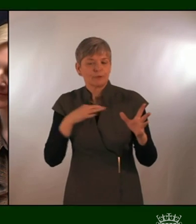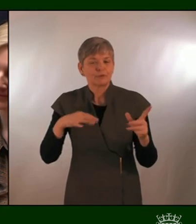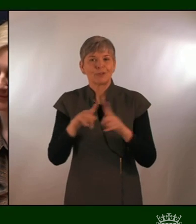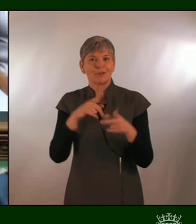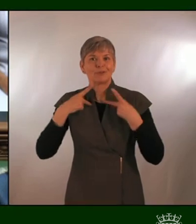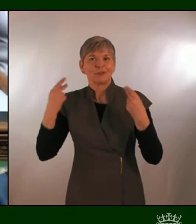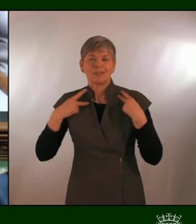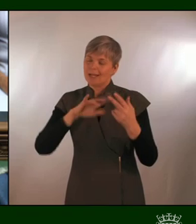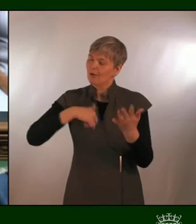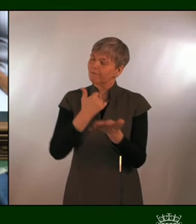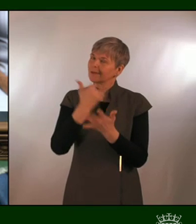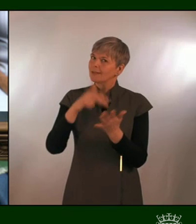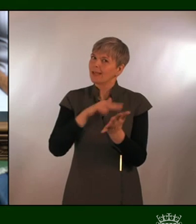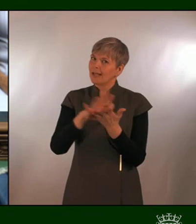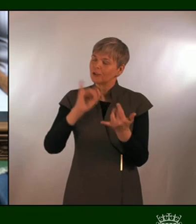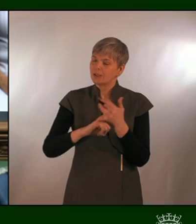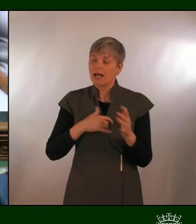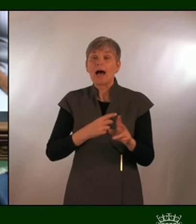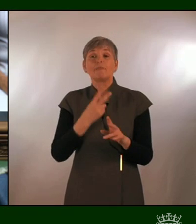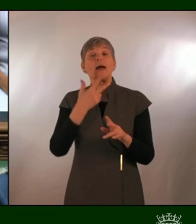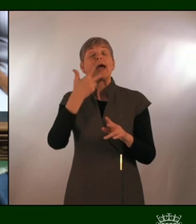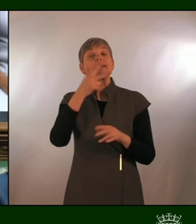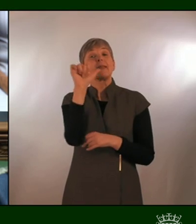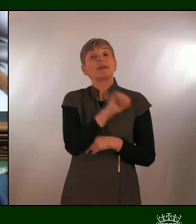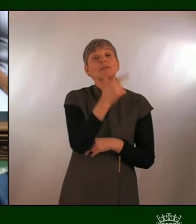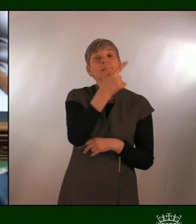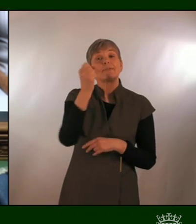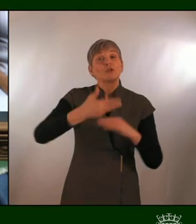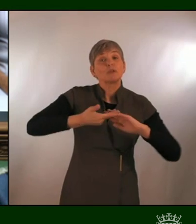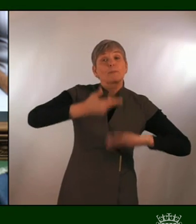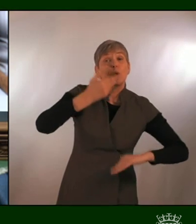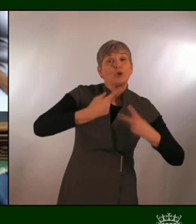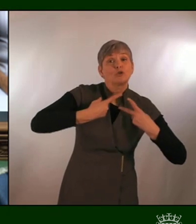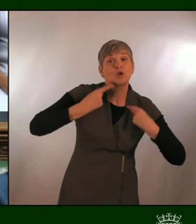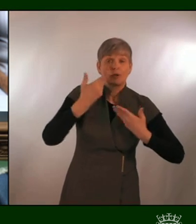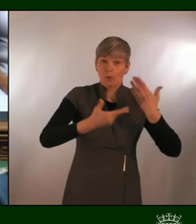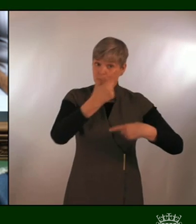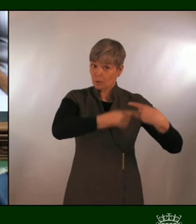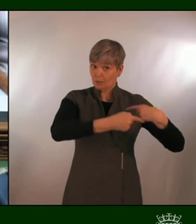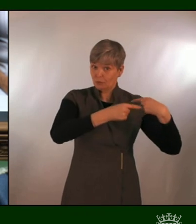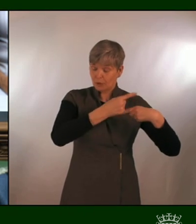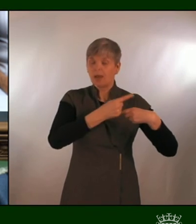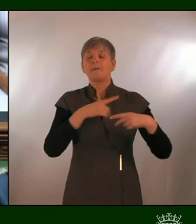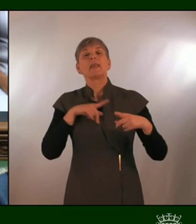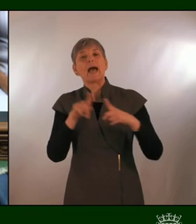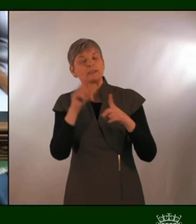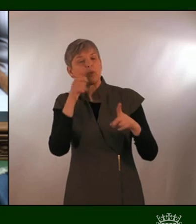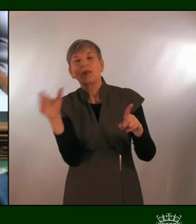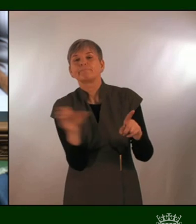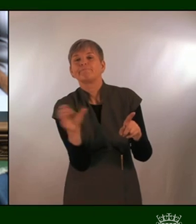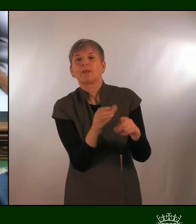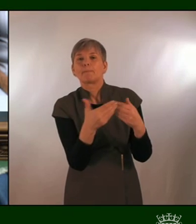There are 8,700 more nurses this year than last year, and we are recruiting another 50,000 more.